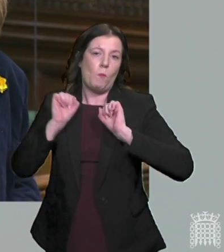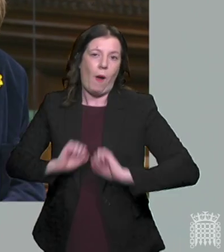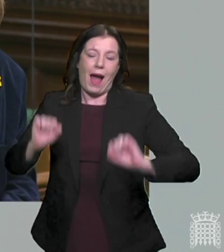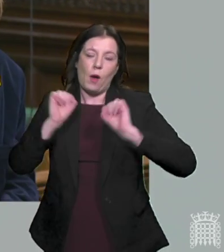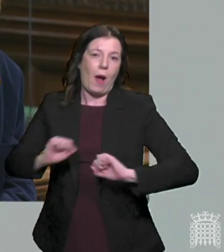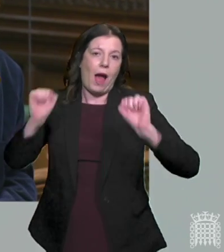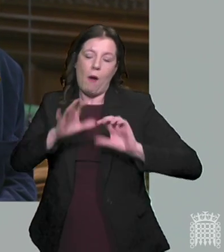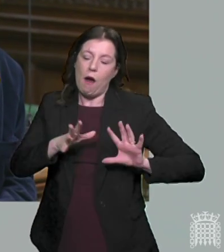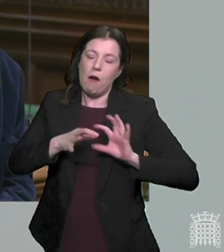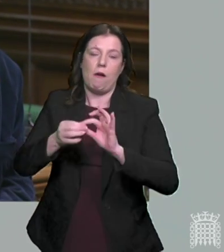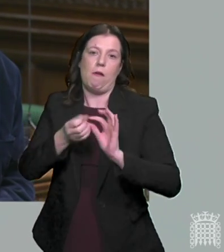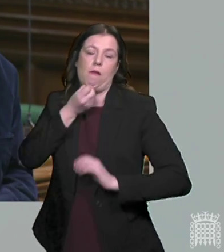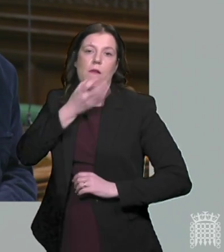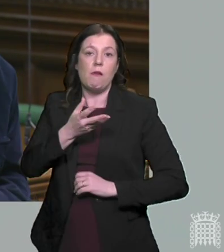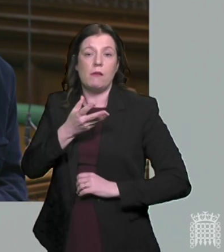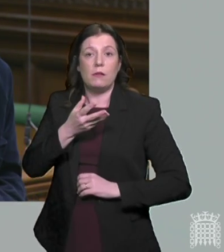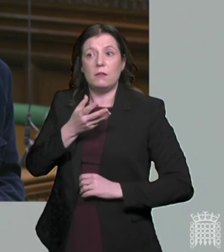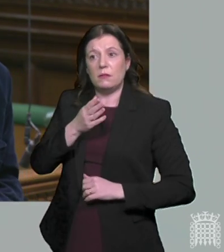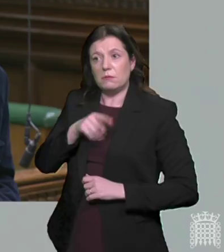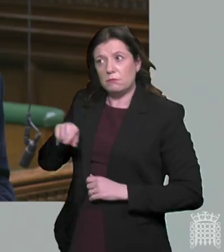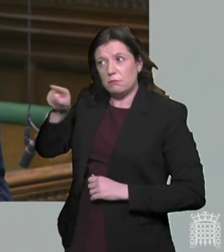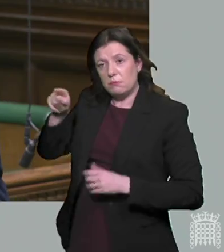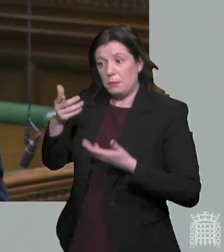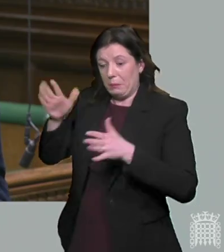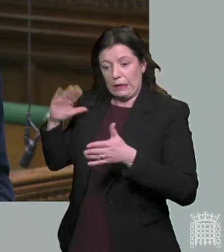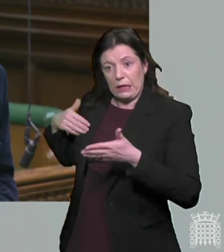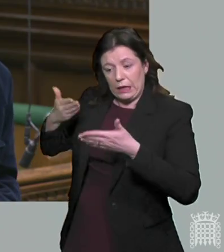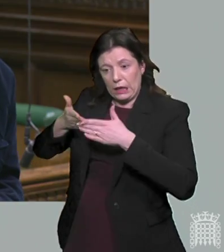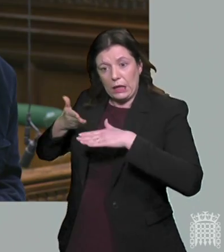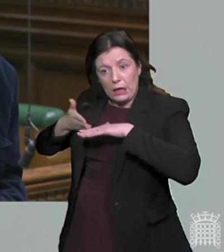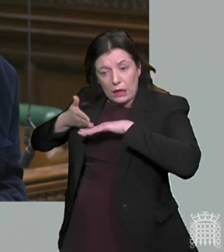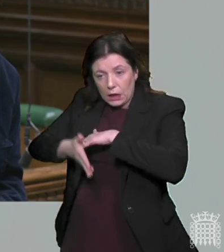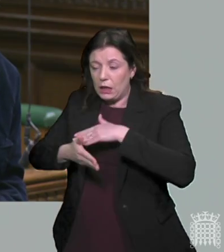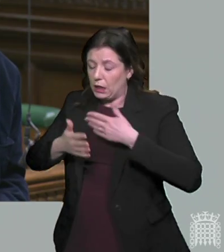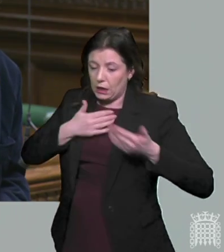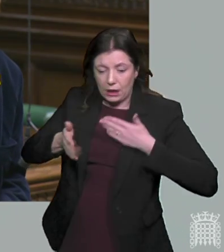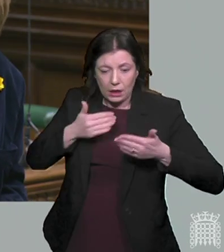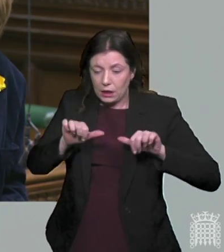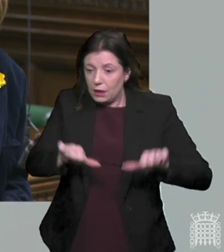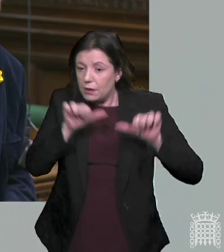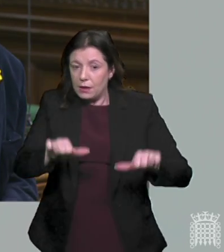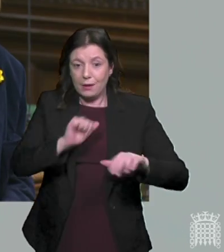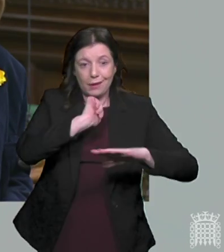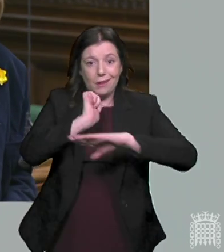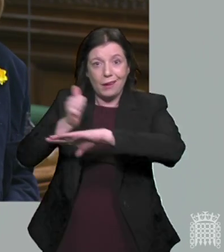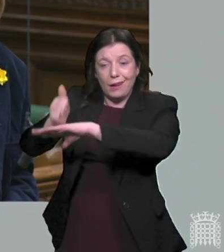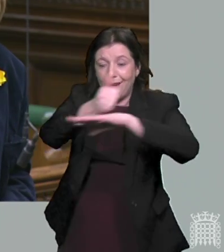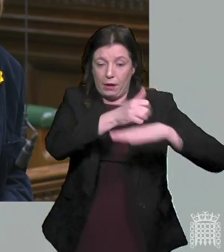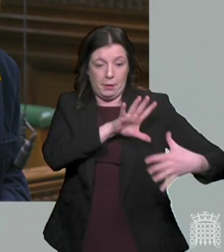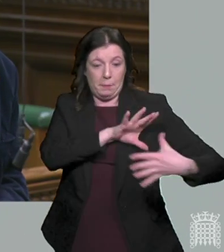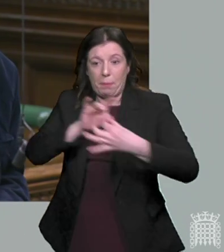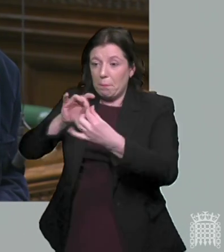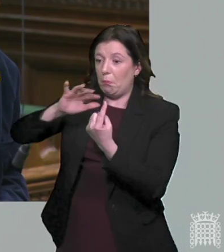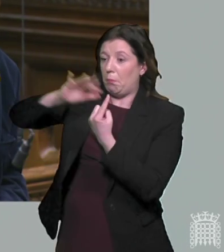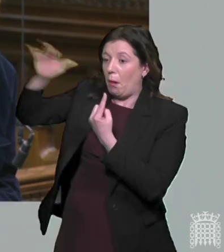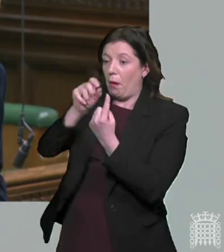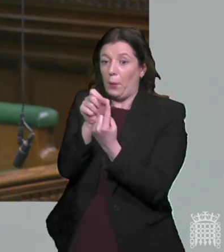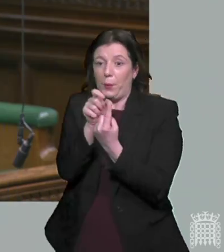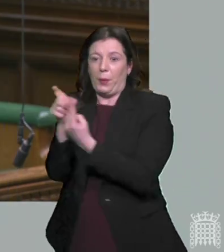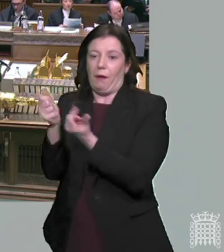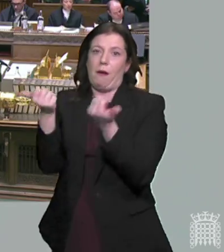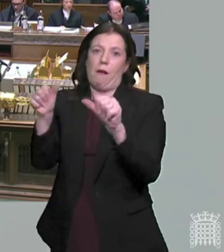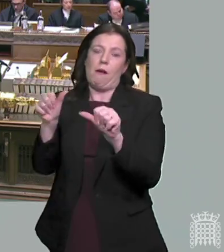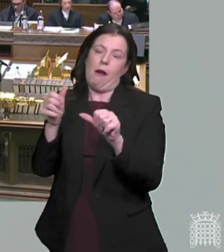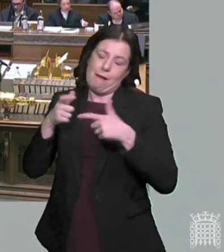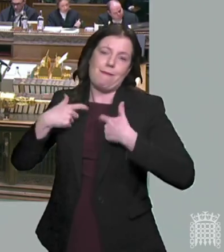Can my honourable Friend the Minister carry on with the hard work to ensure that there is gigabit connection within Cymru—Wales?